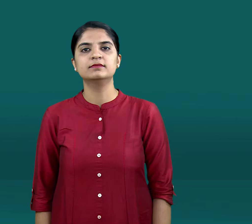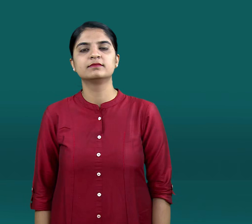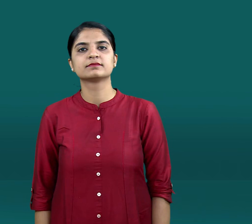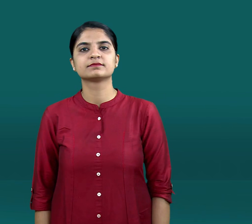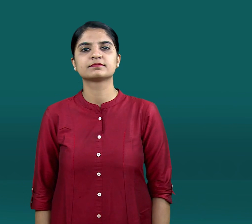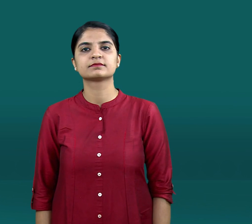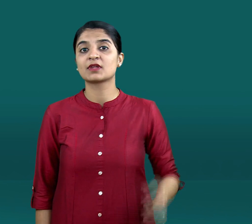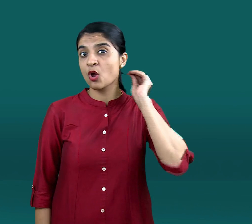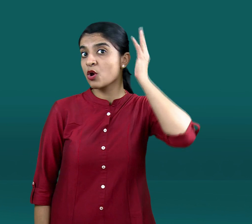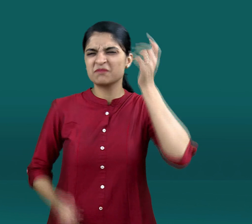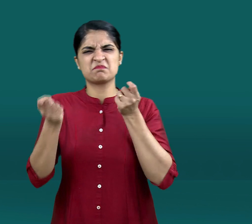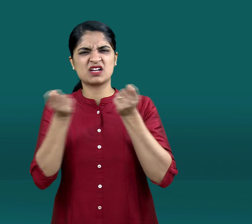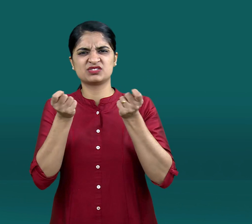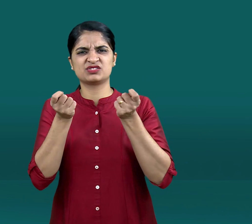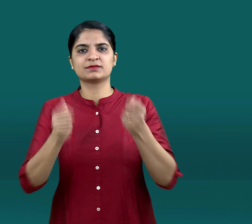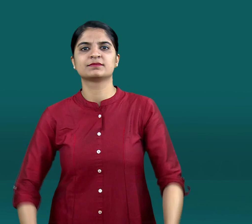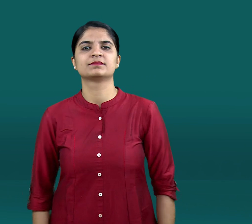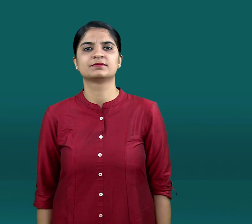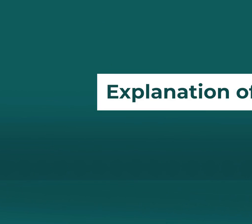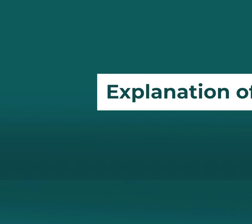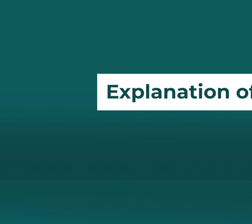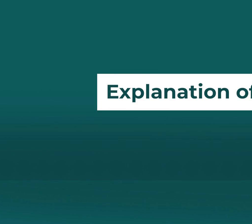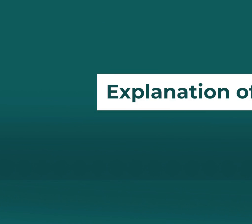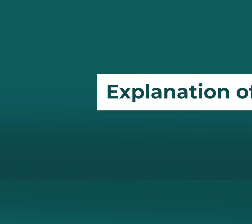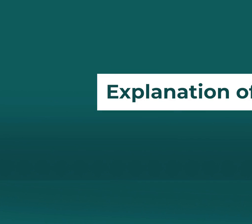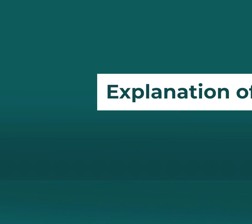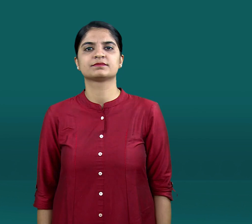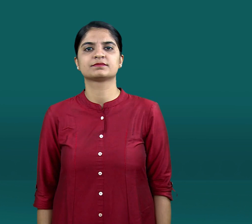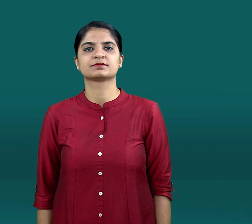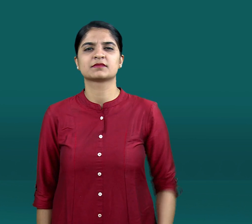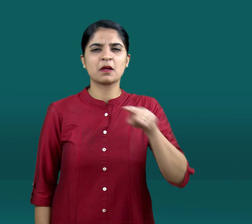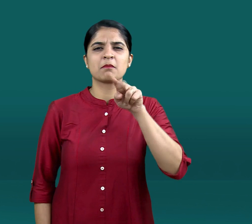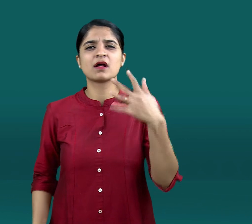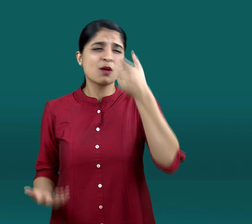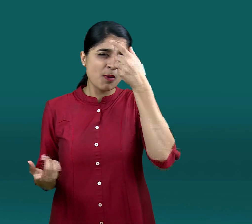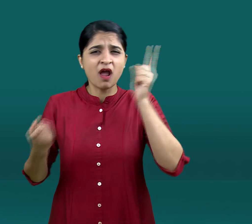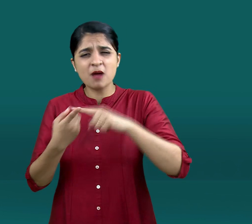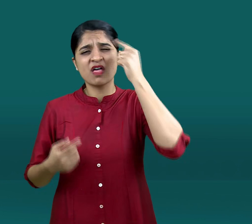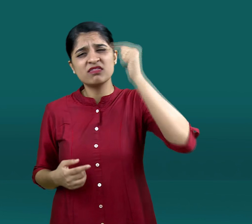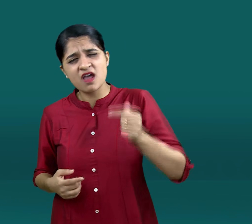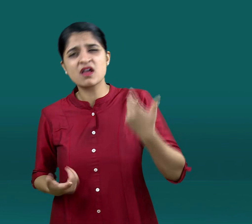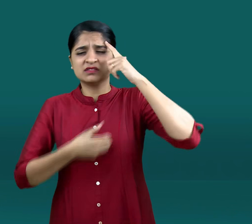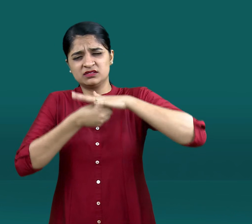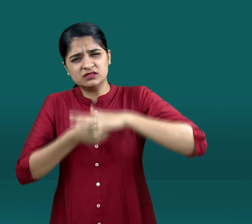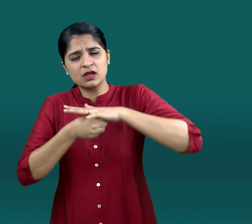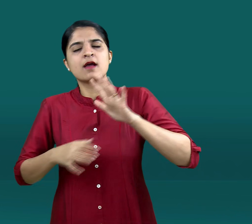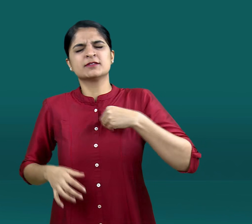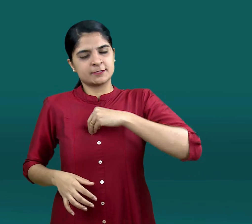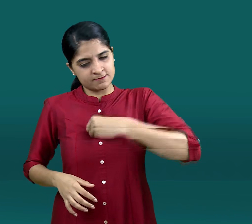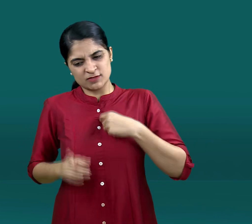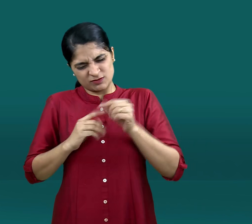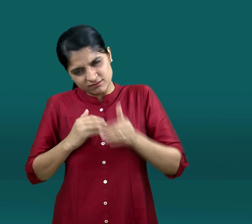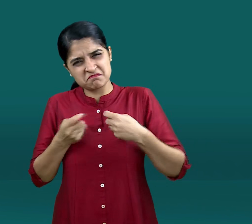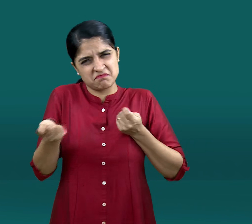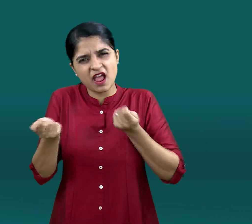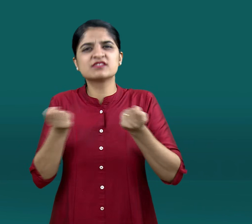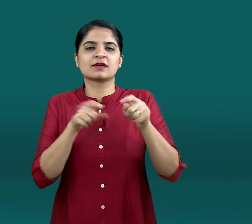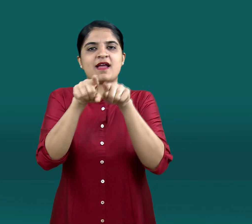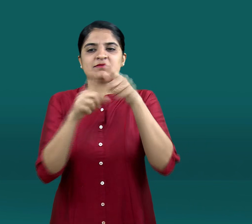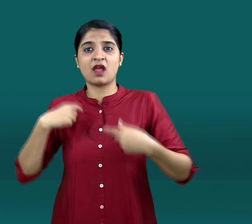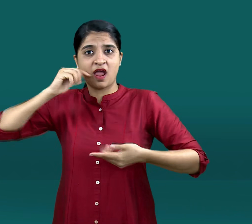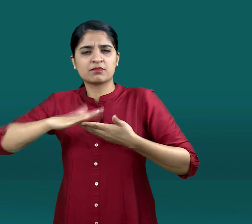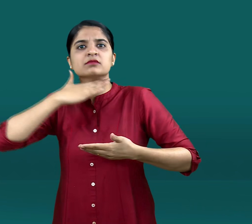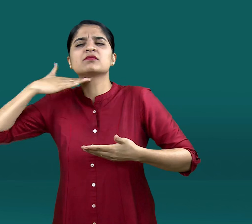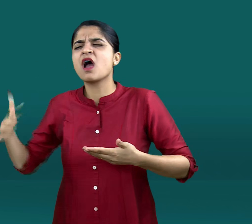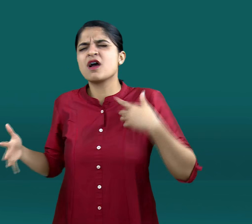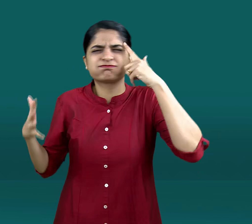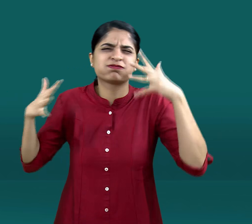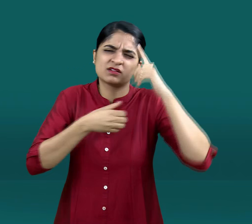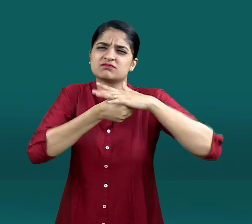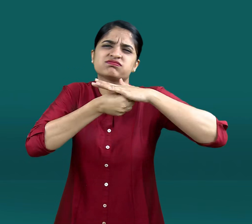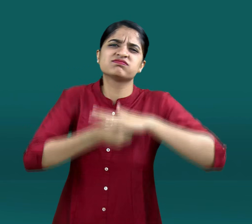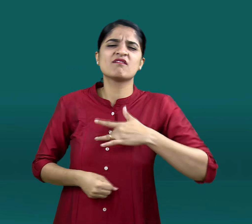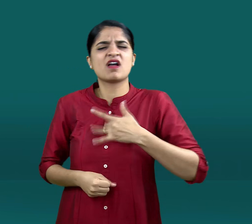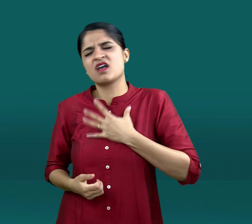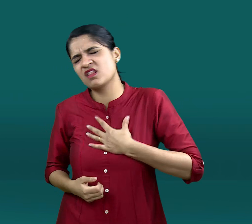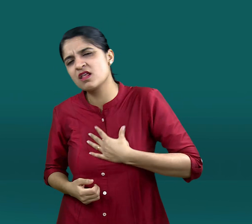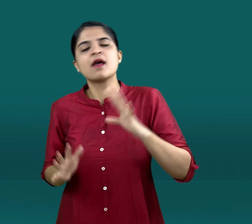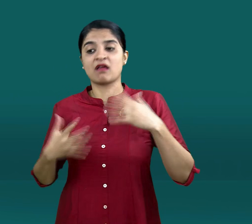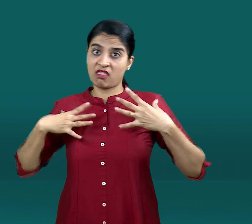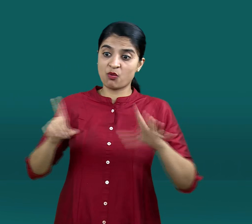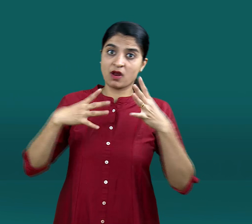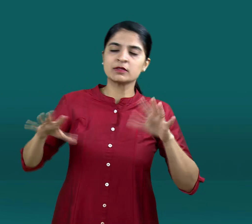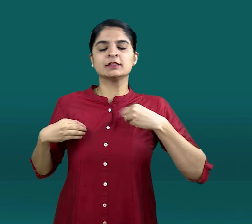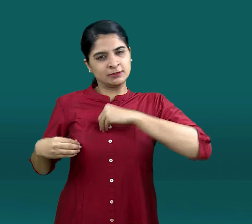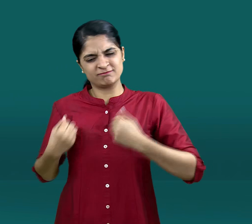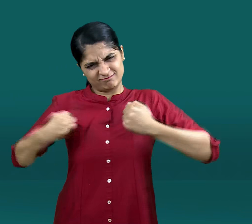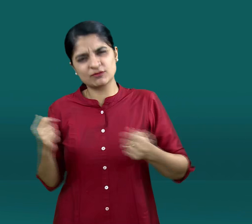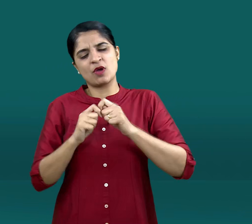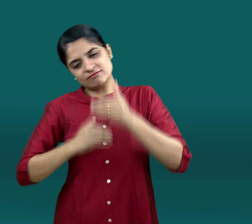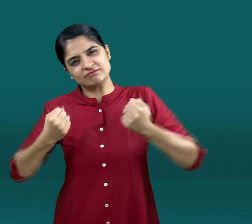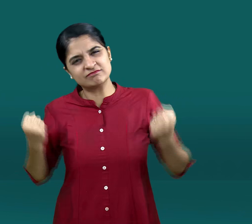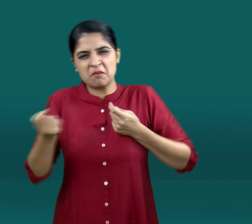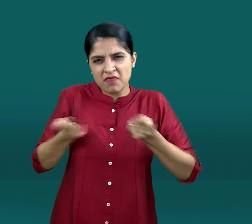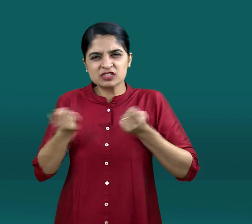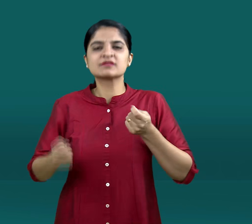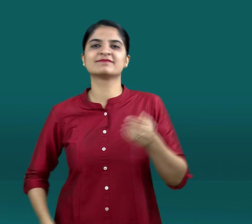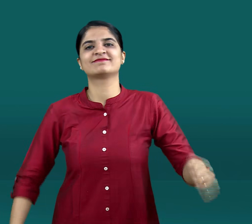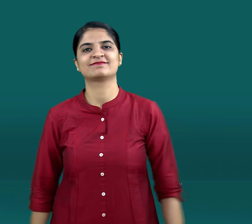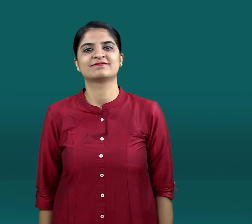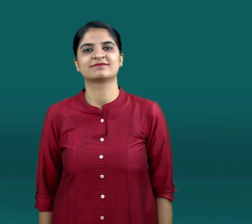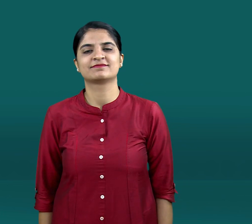Coping